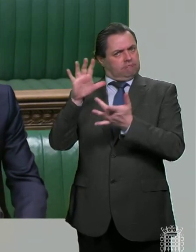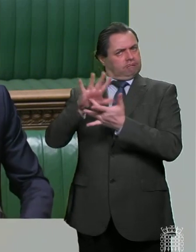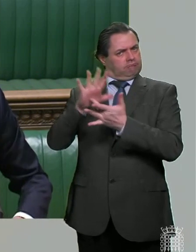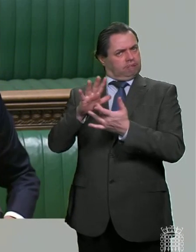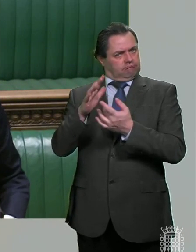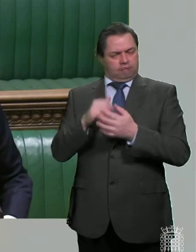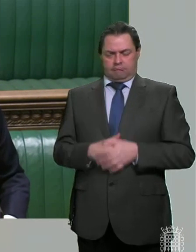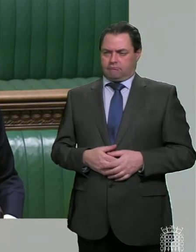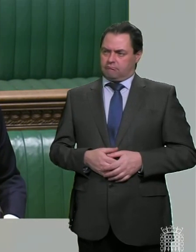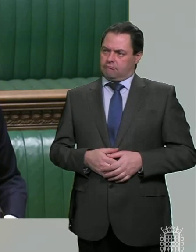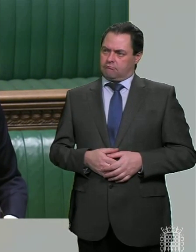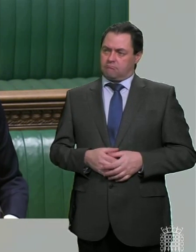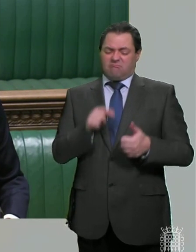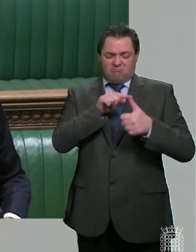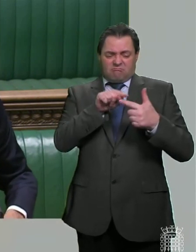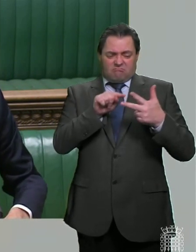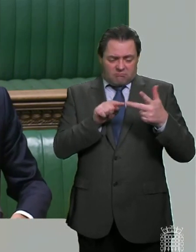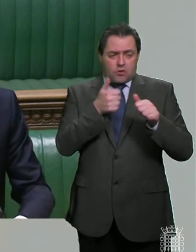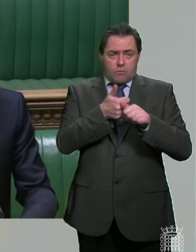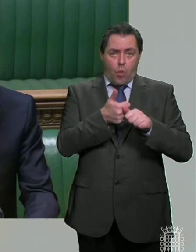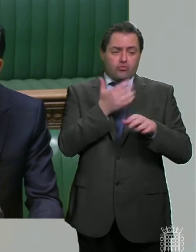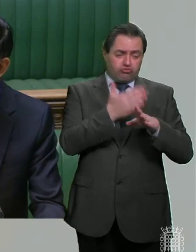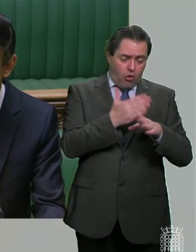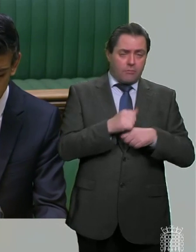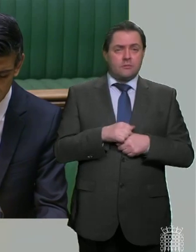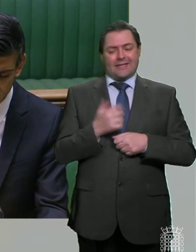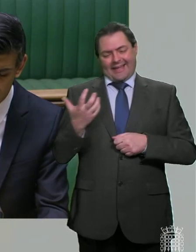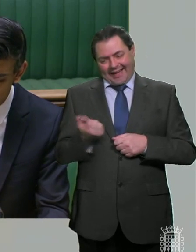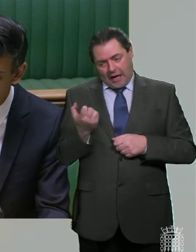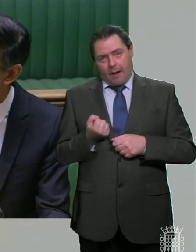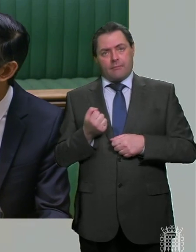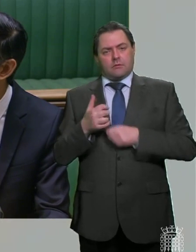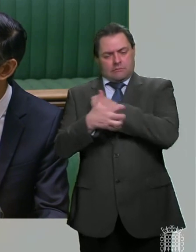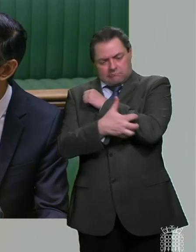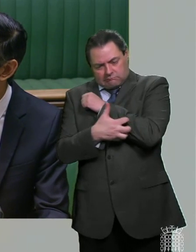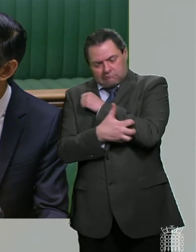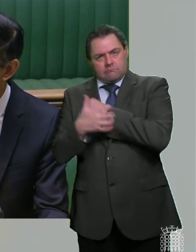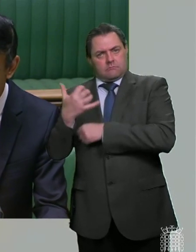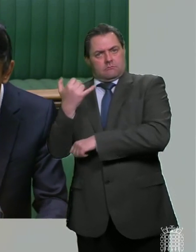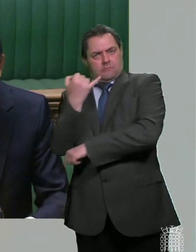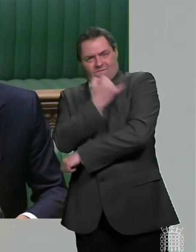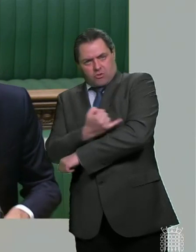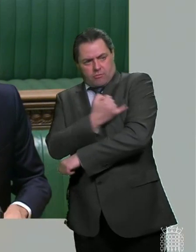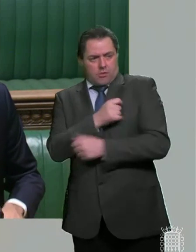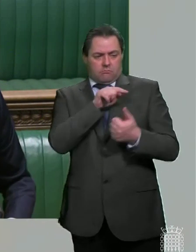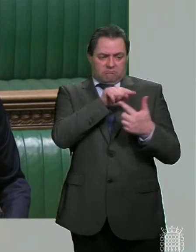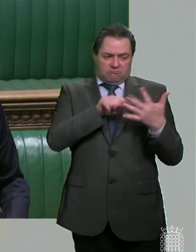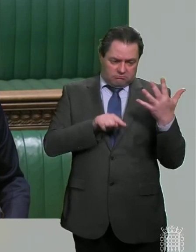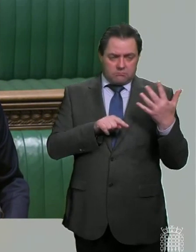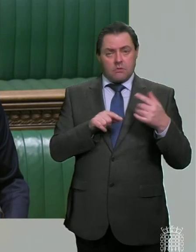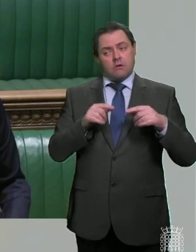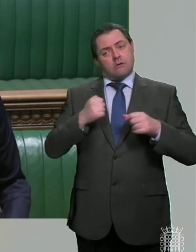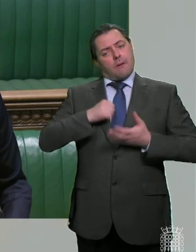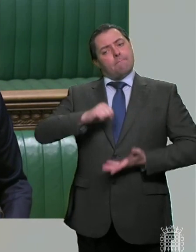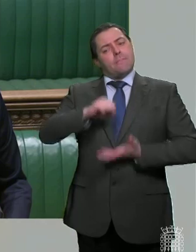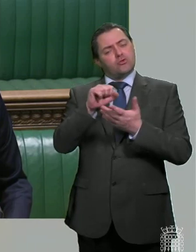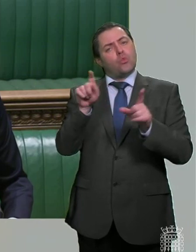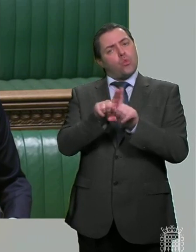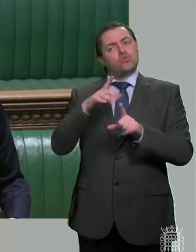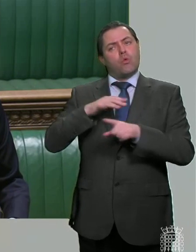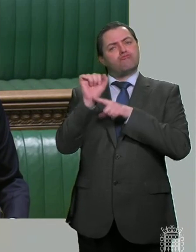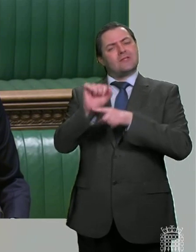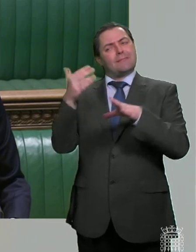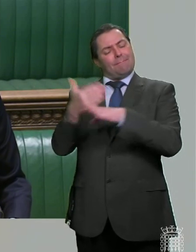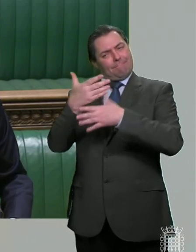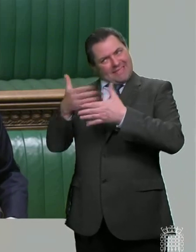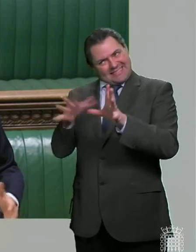As well as supporting people’s jobs, incomes, the lowest paid and most vulnerable, this Budget also protects businesses.